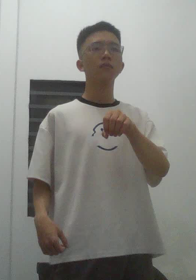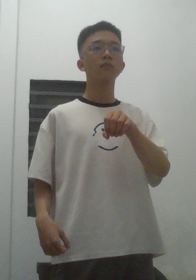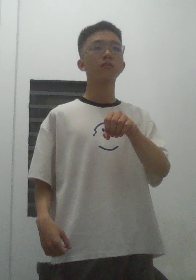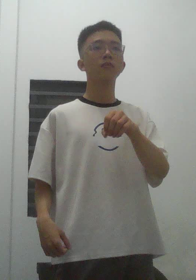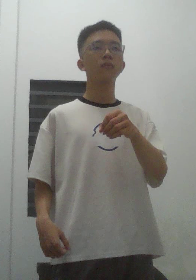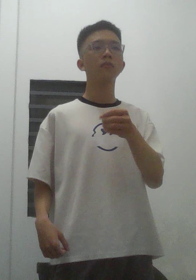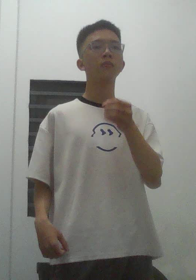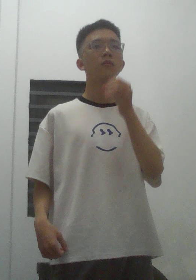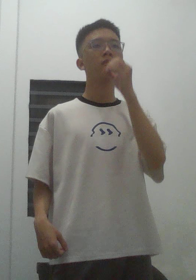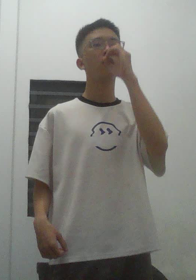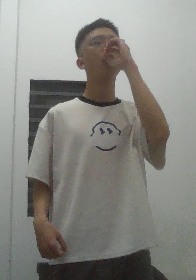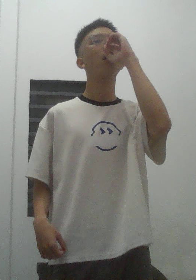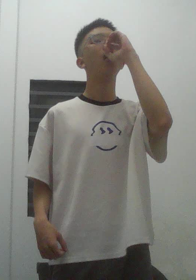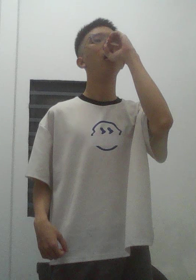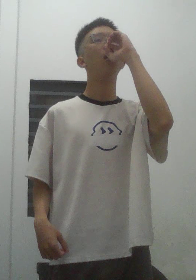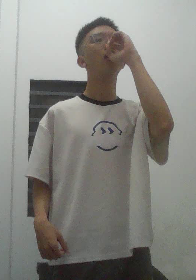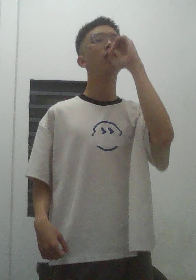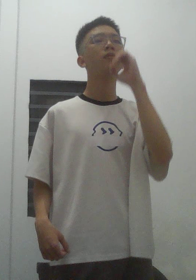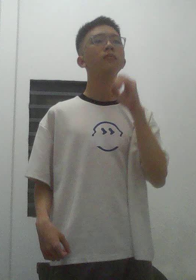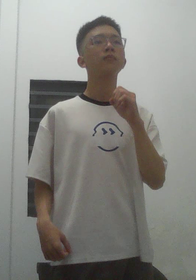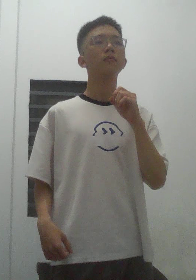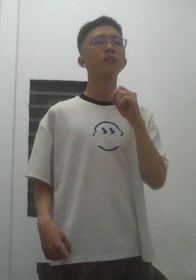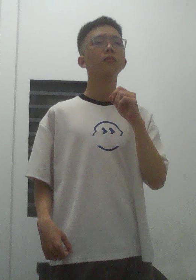uong